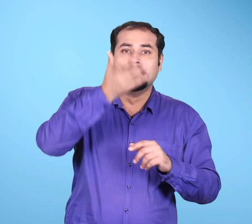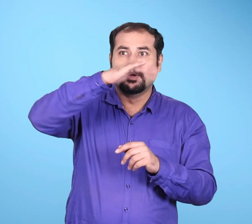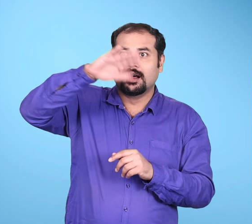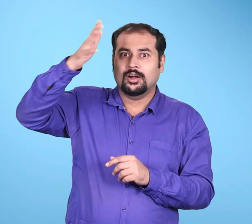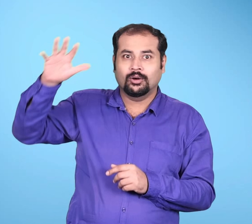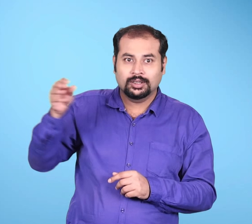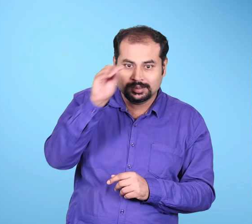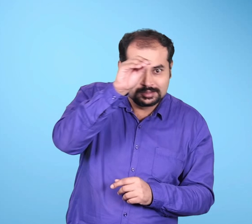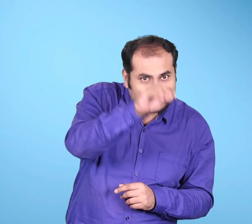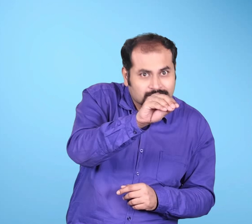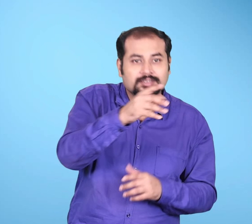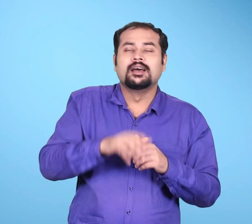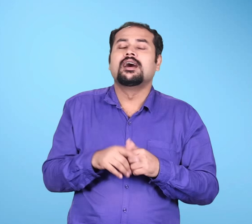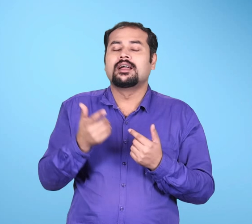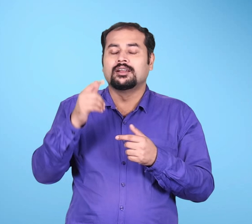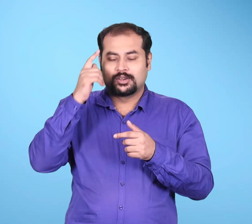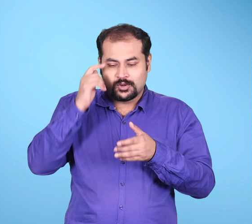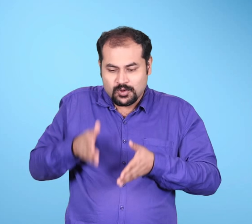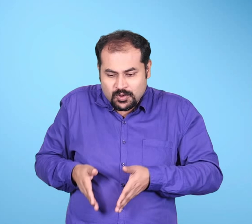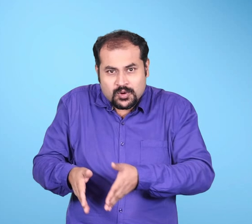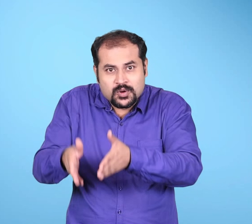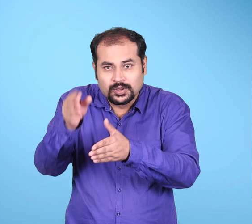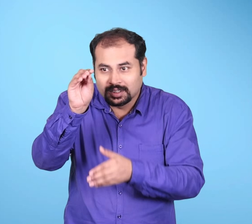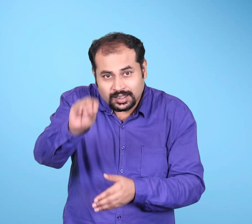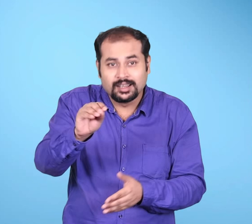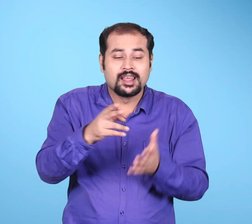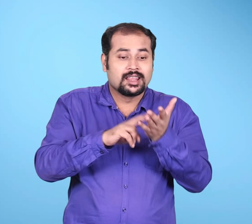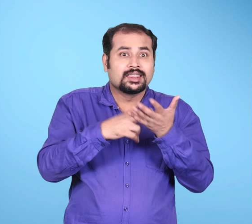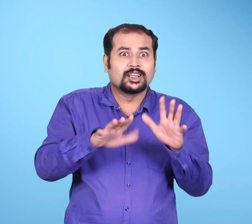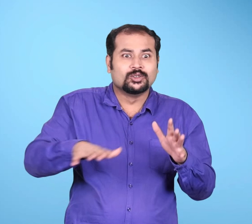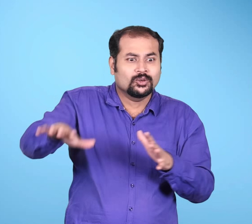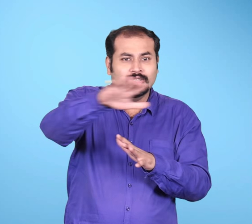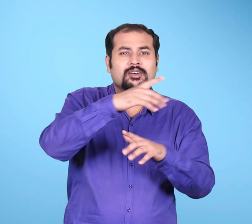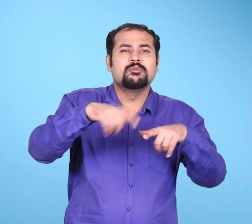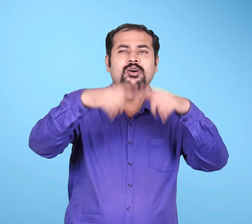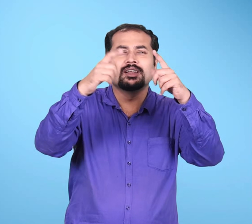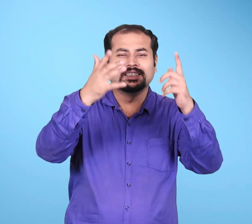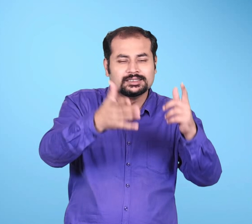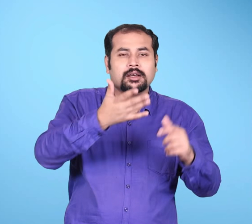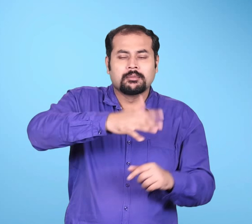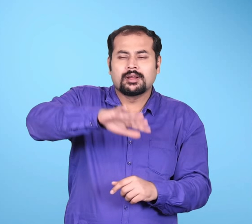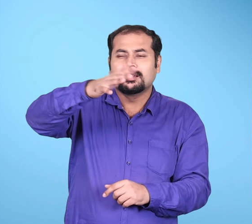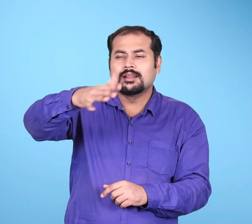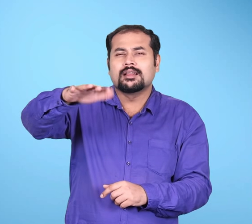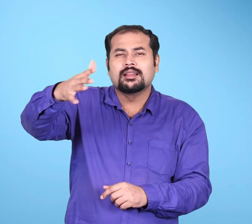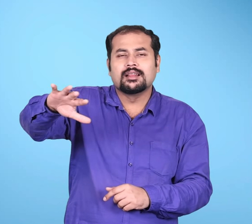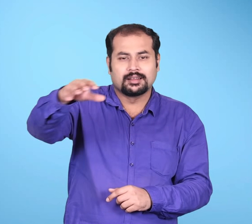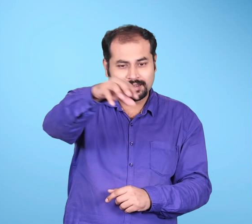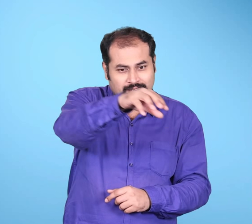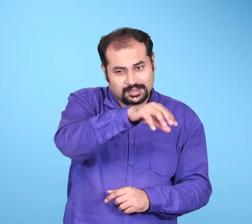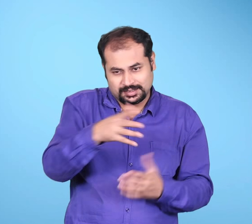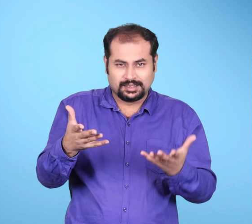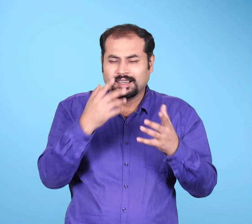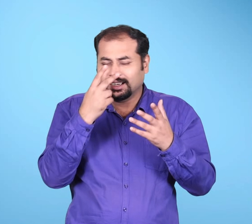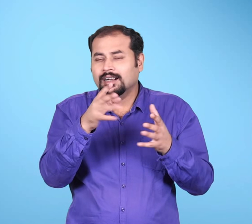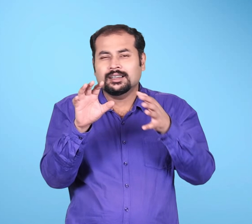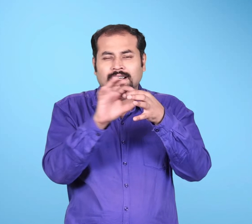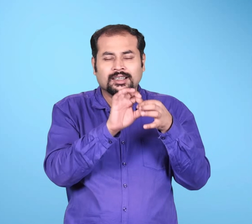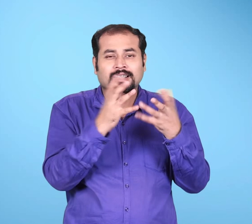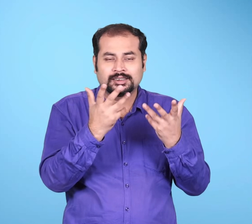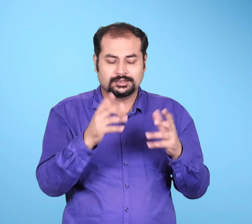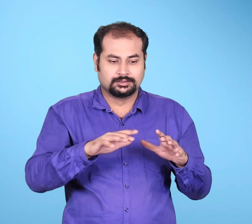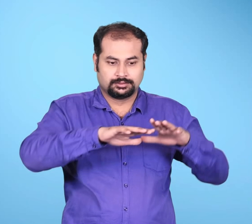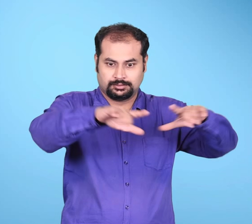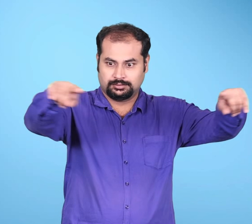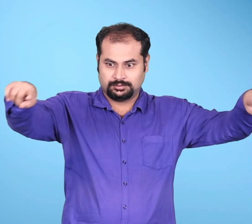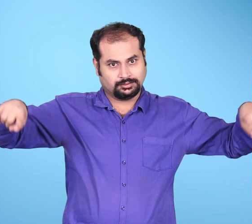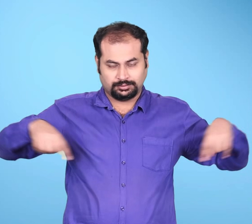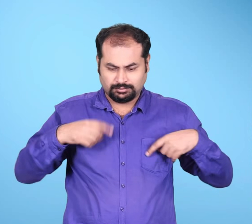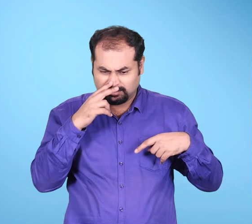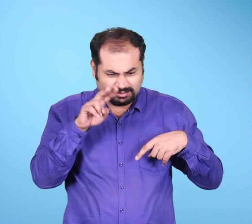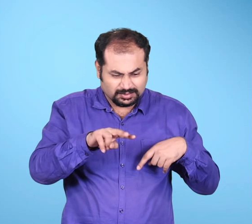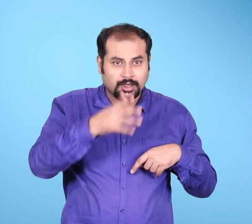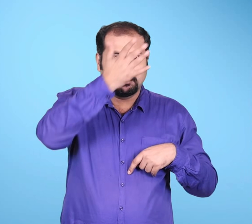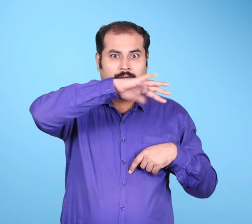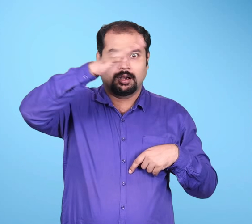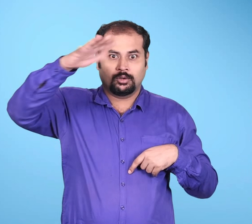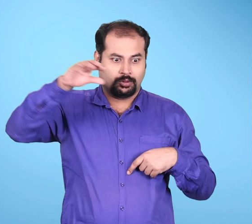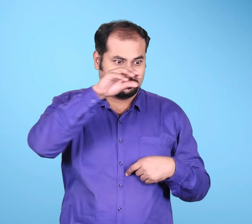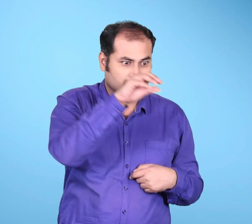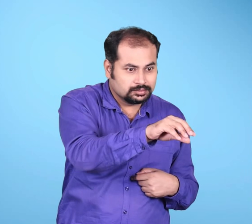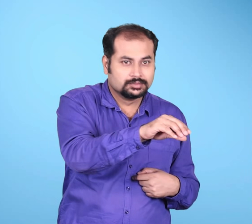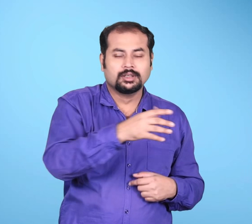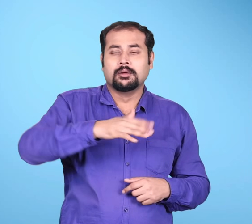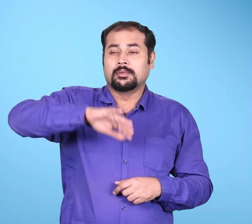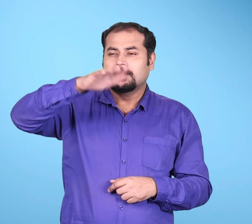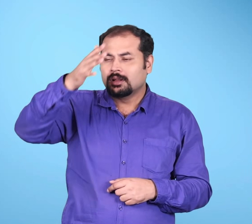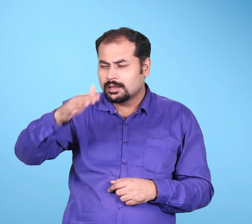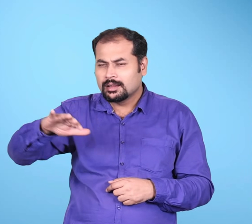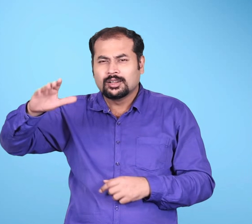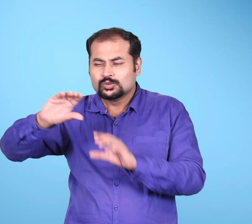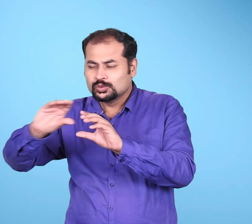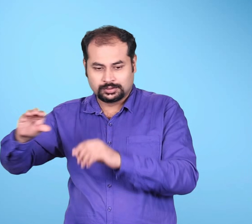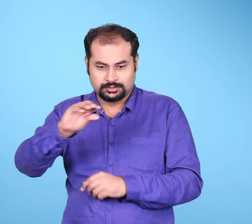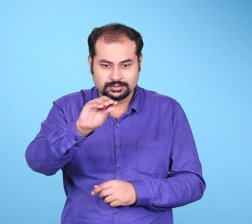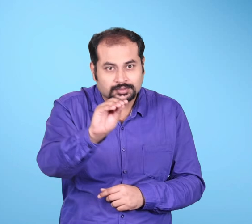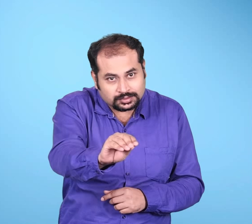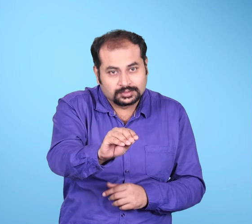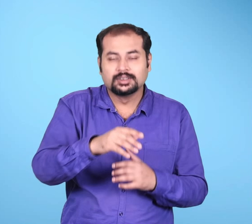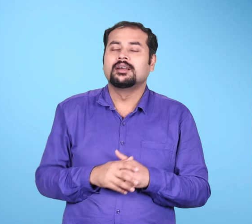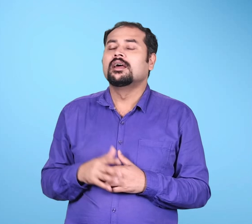features of the earth such as mountains, plateaus, plains, rivers,